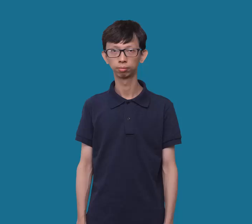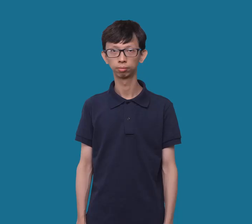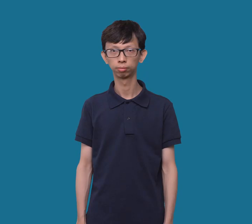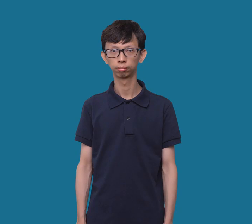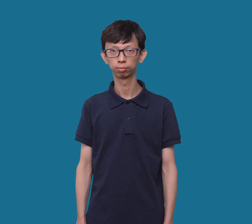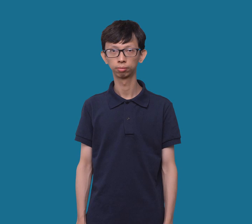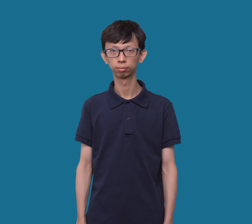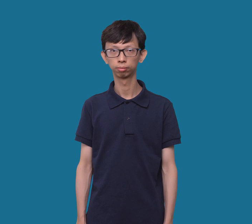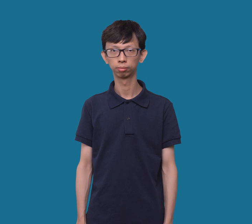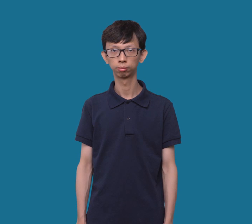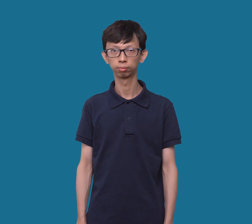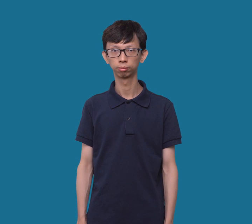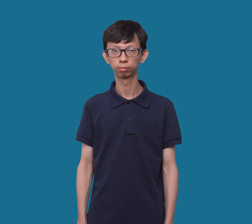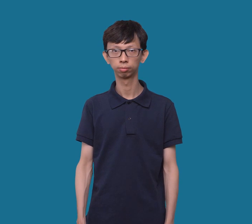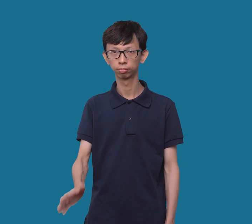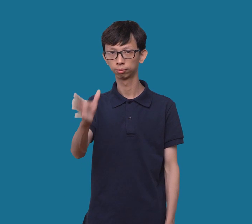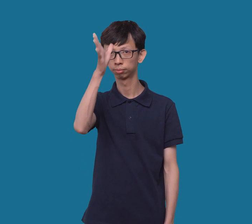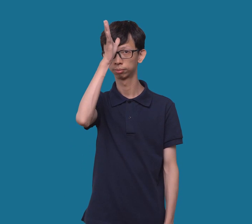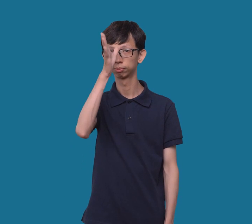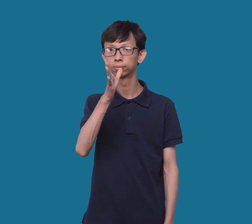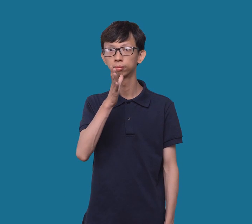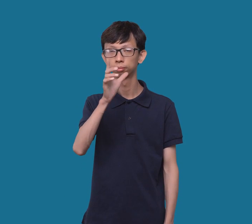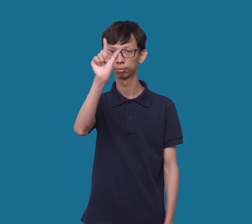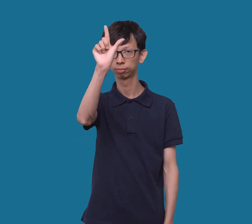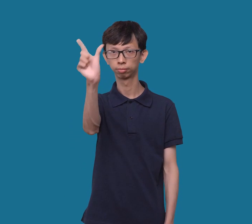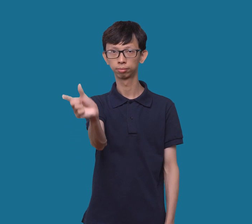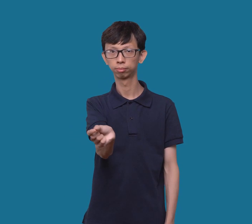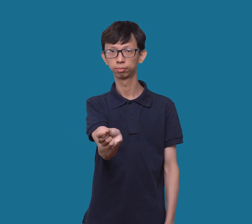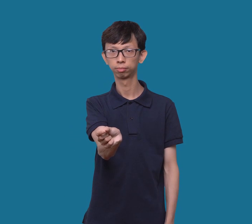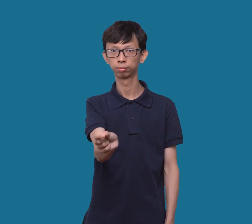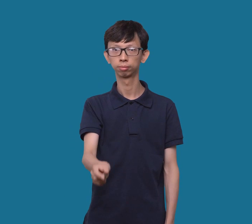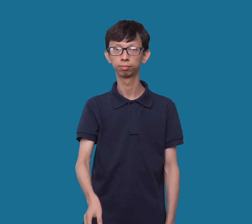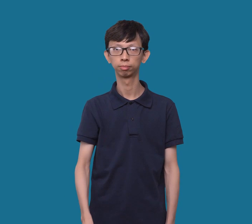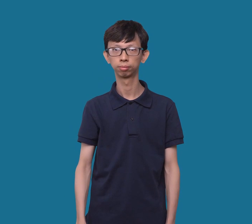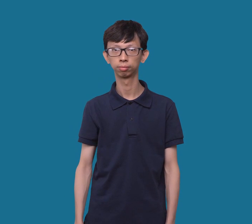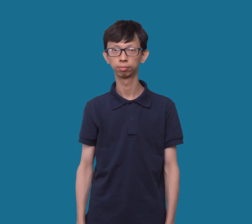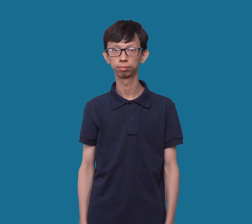vầng trăng